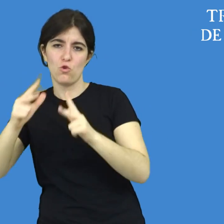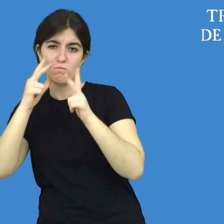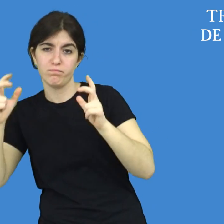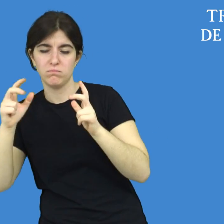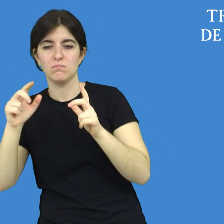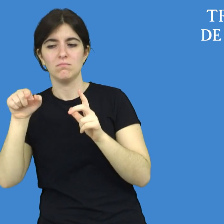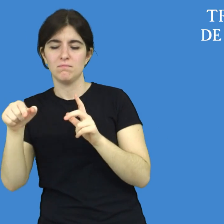gordo